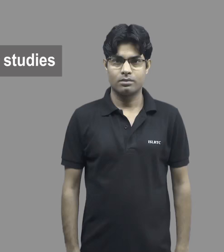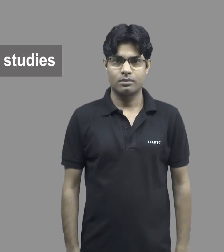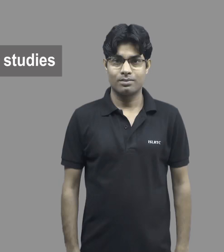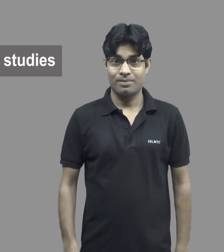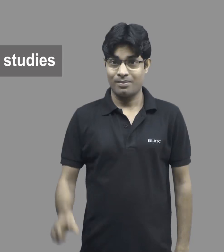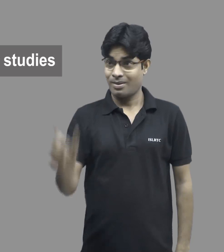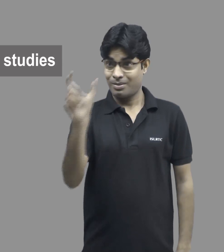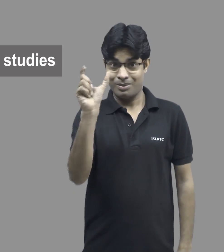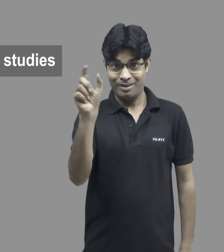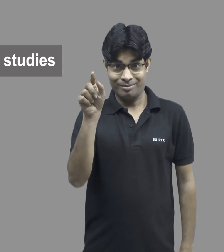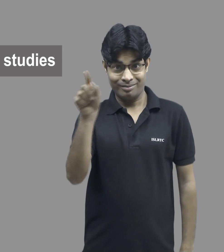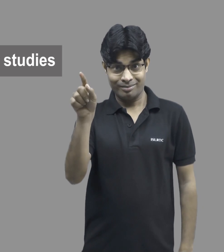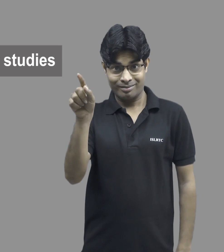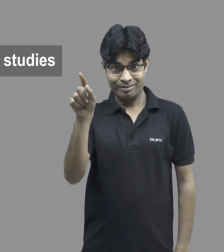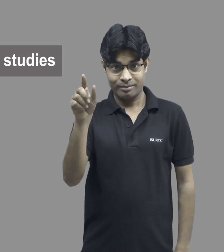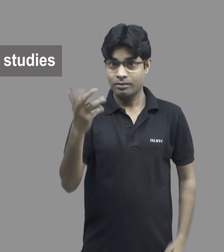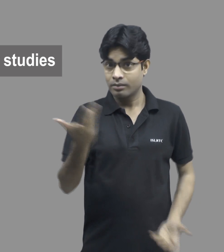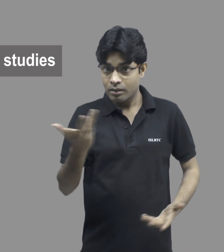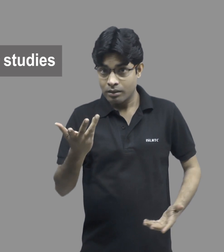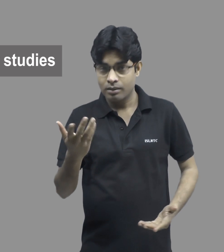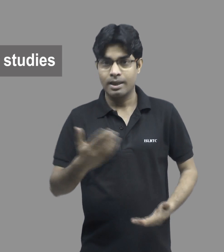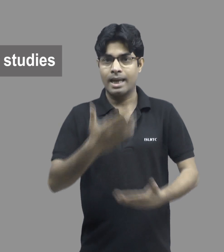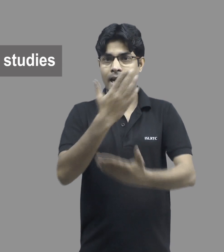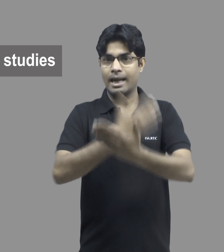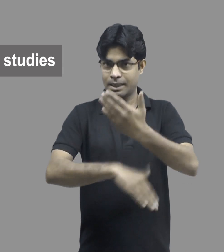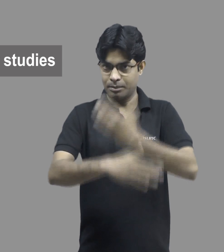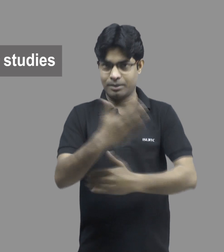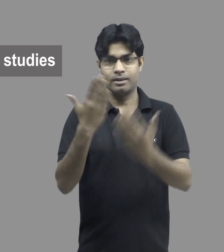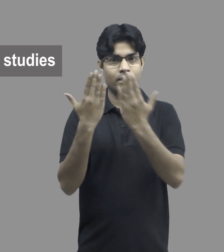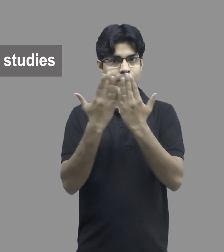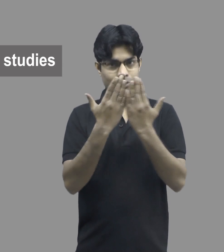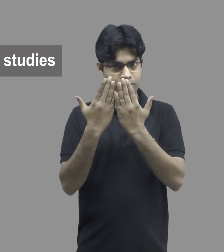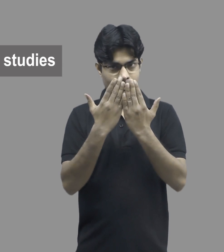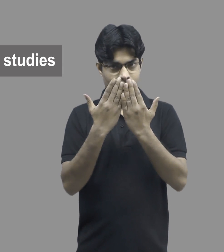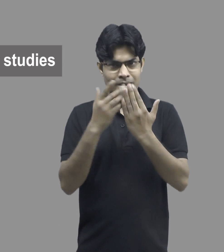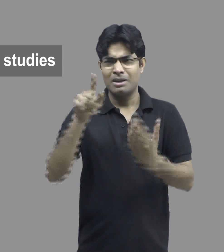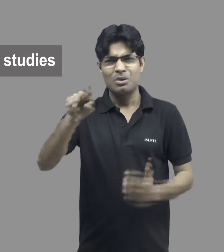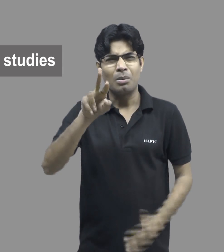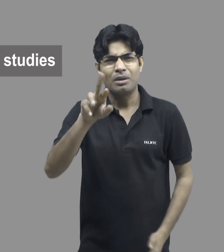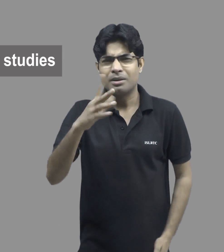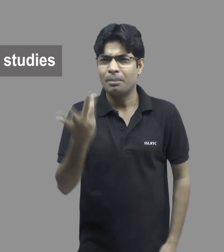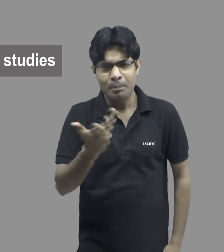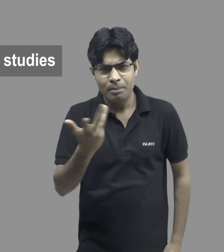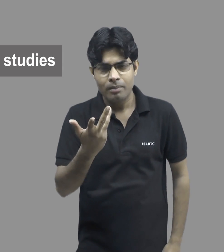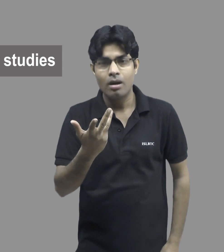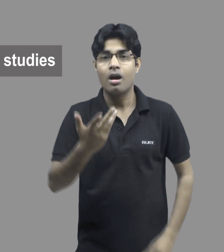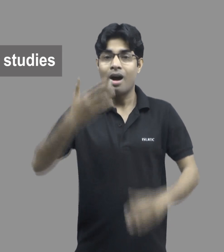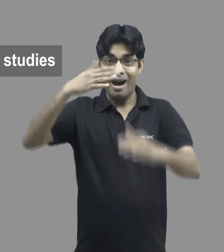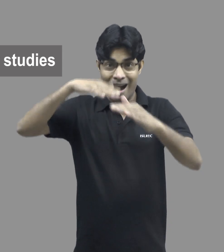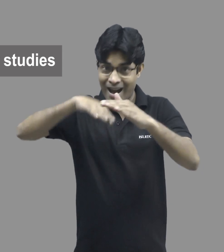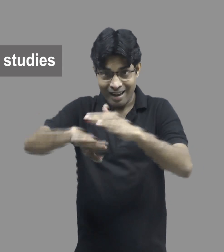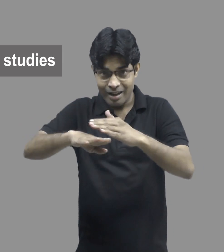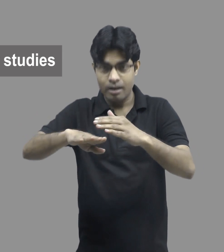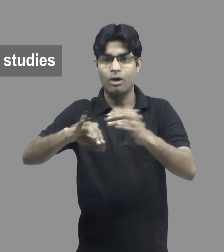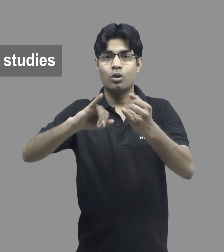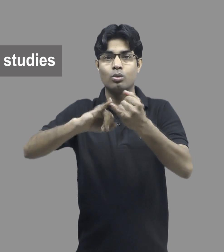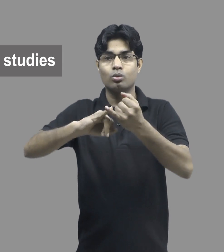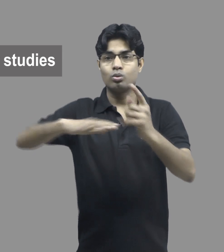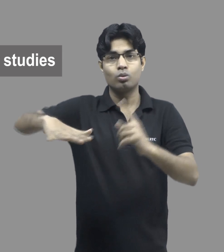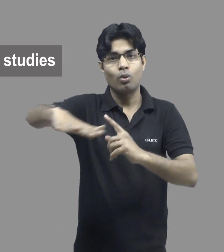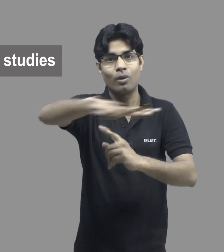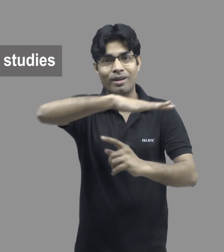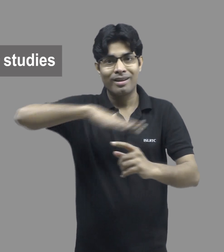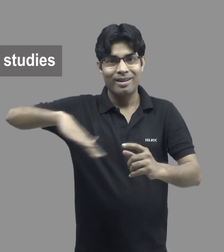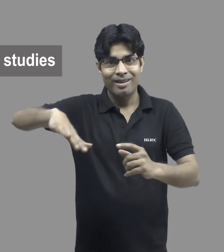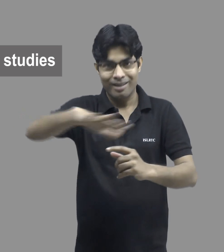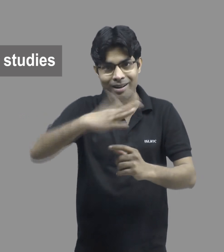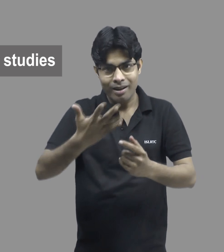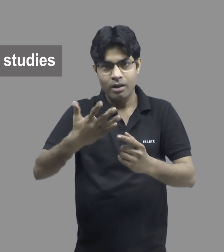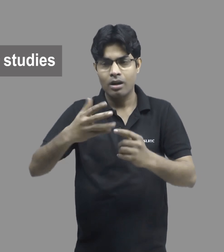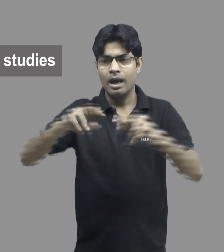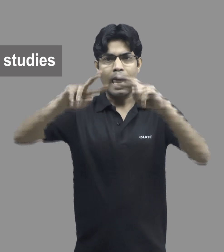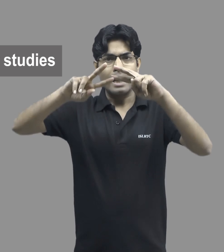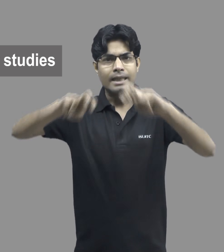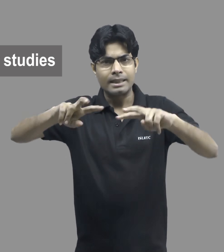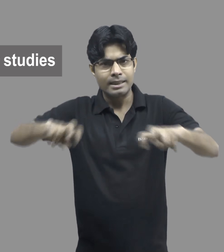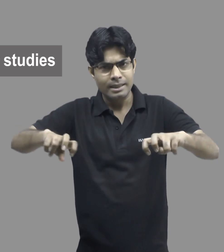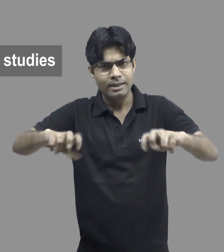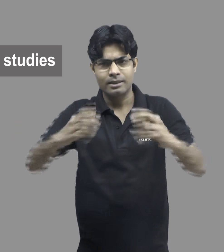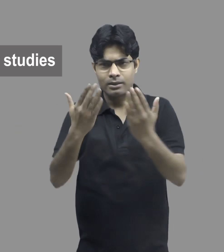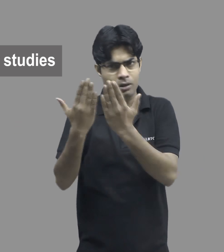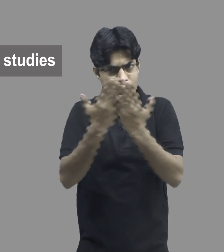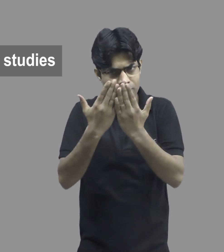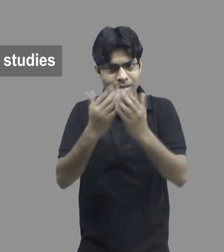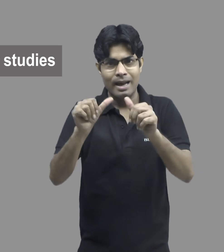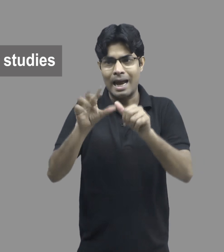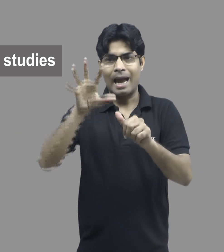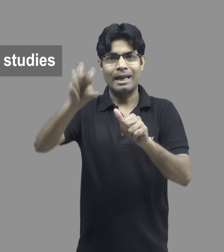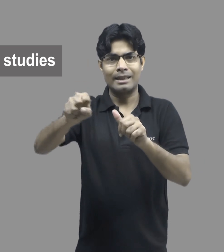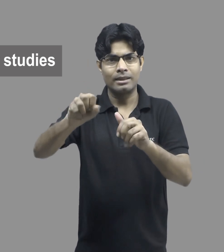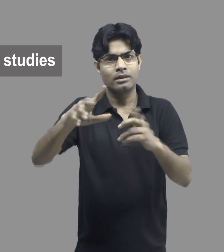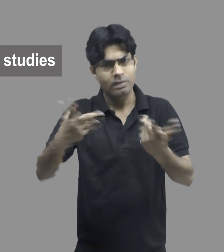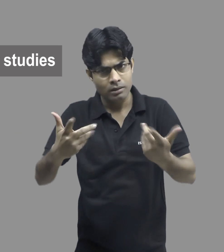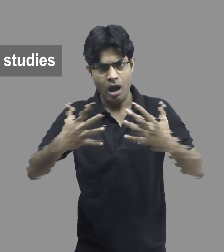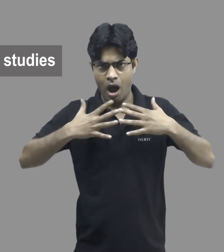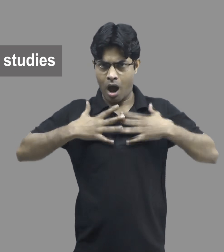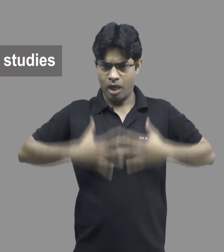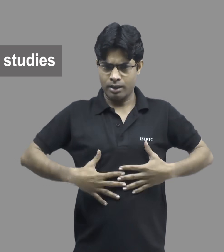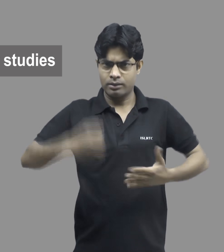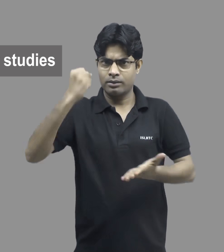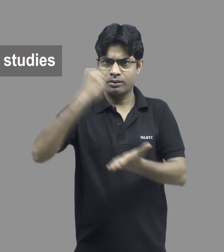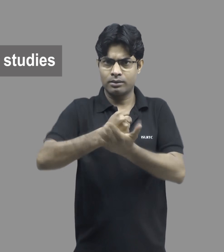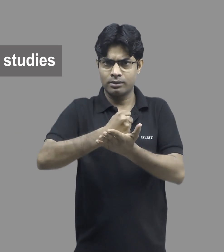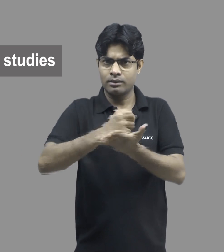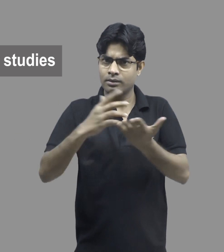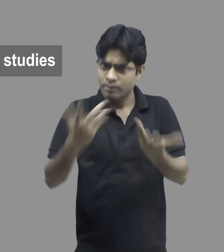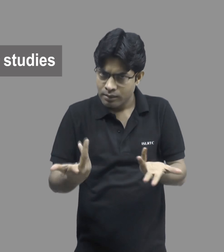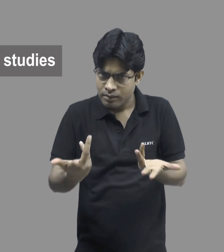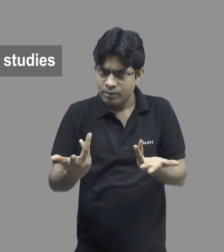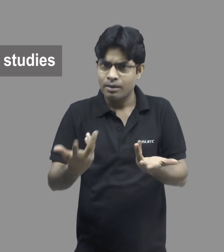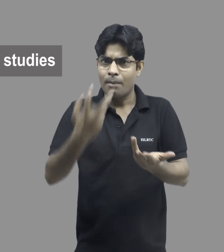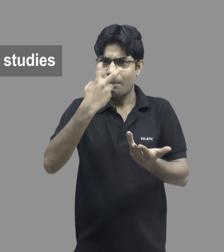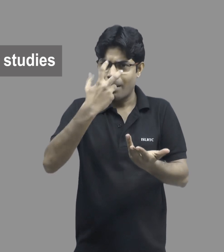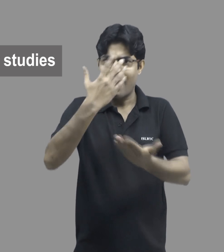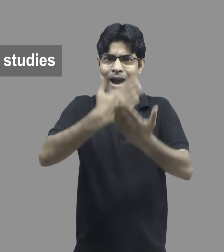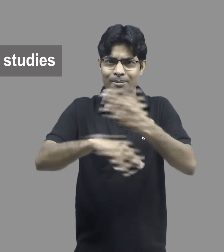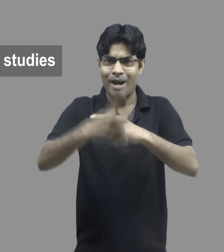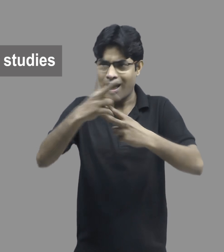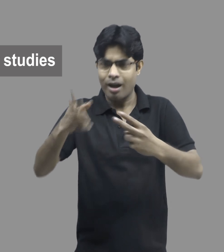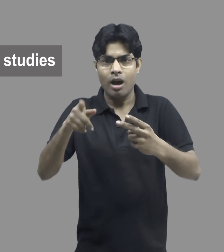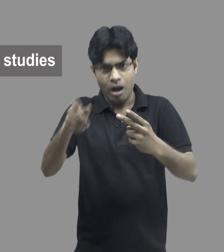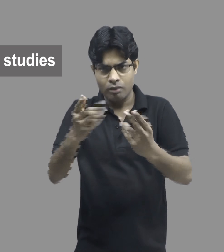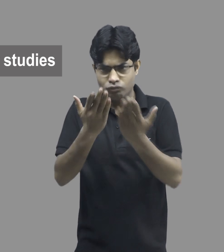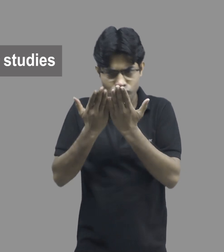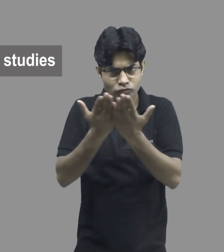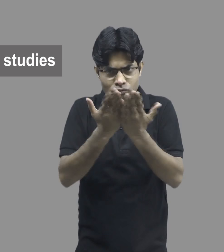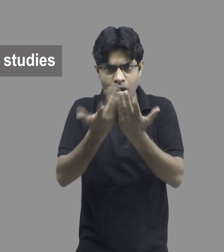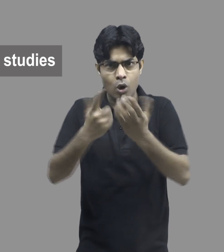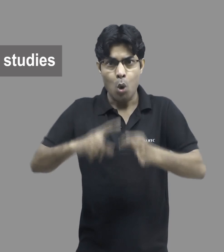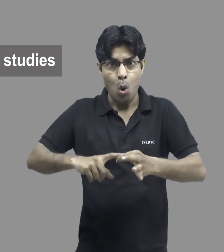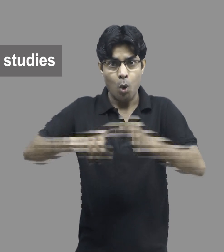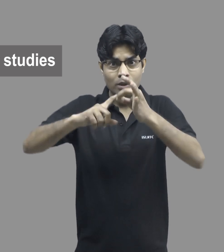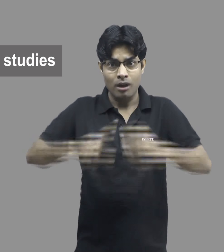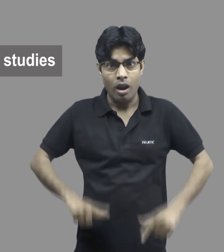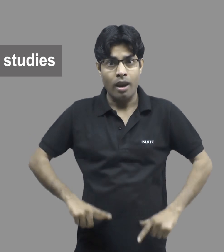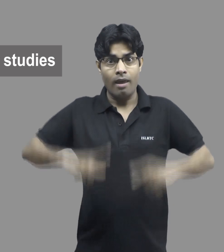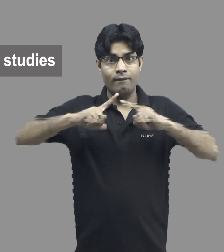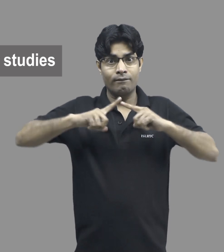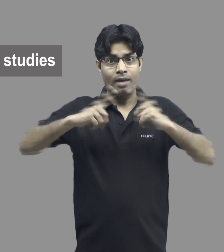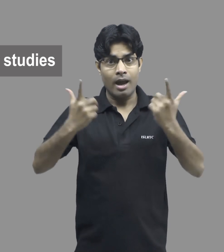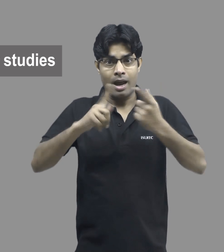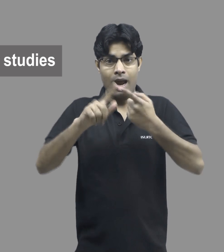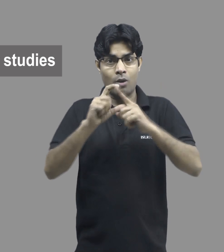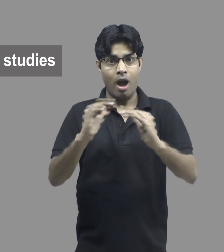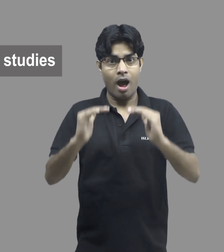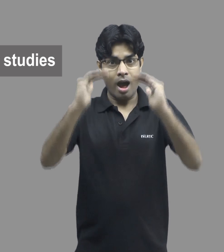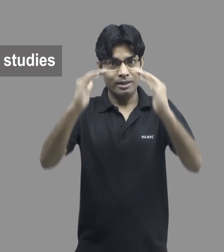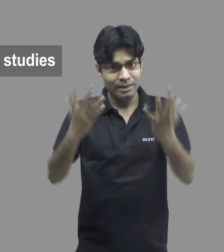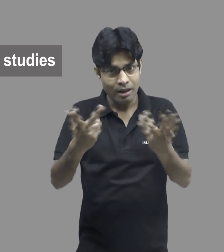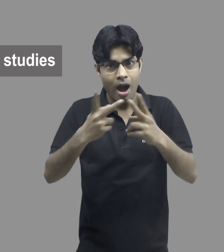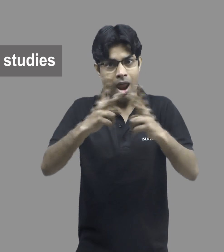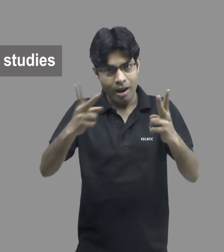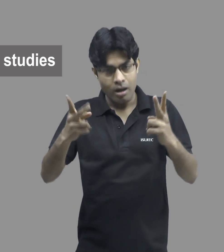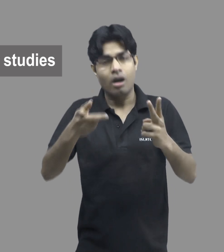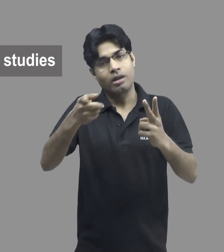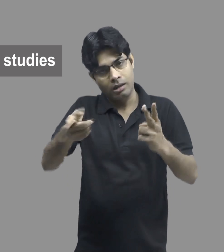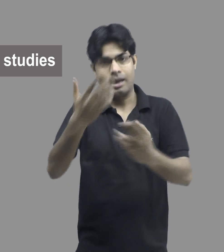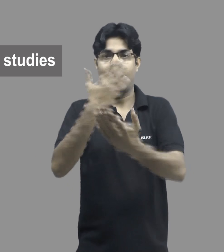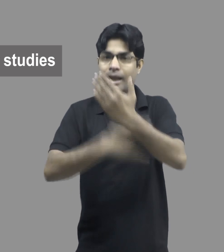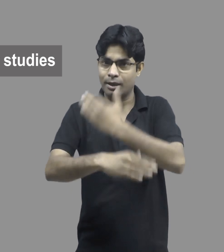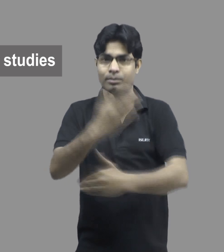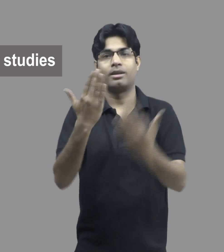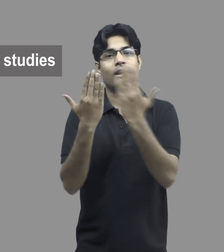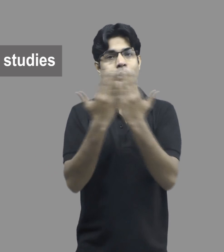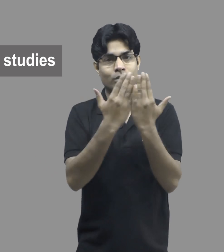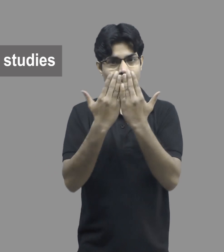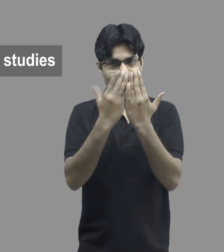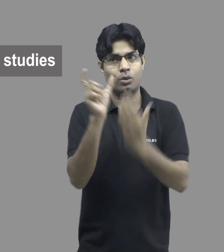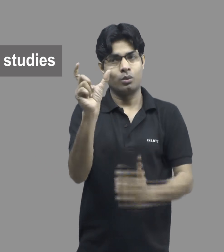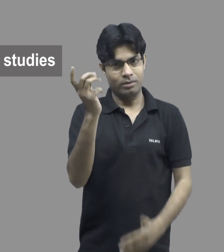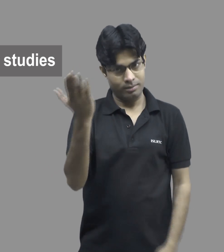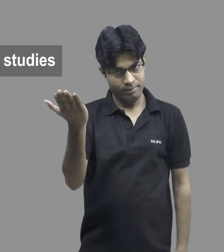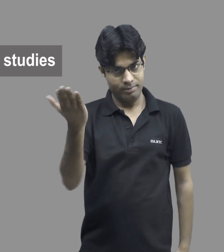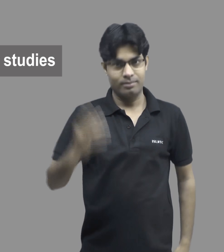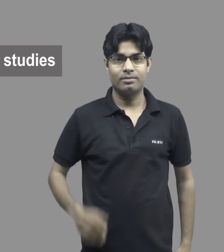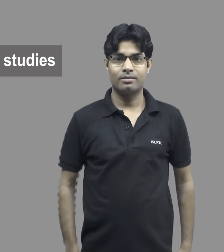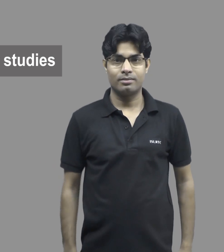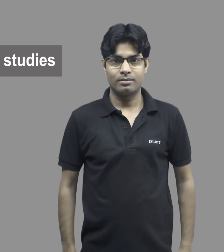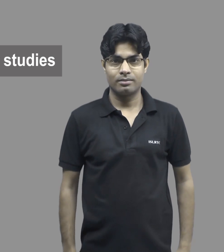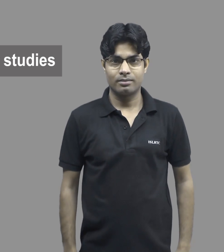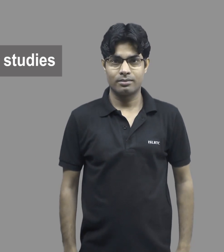Disability Studies